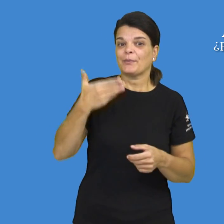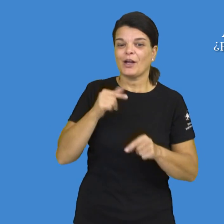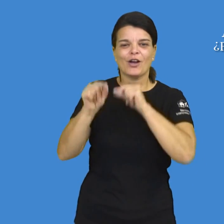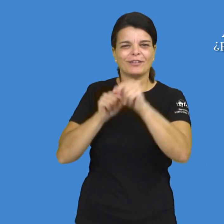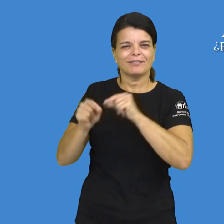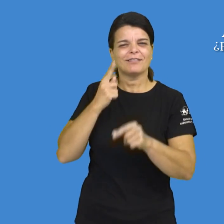virus